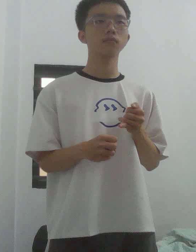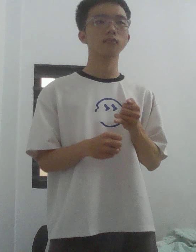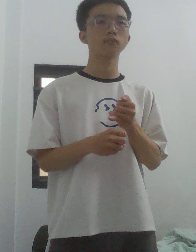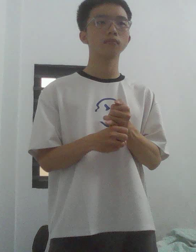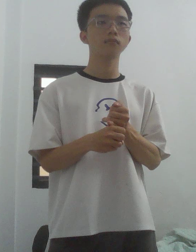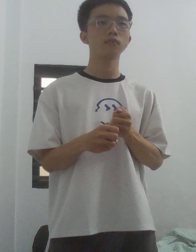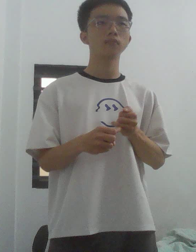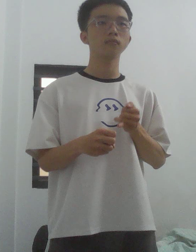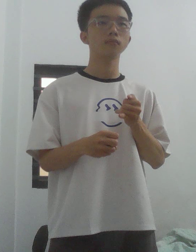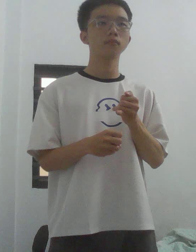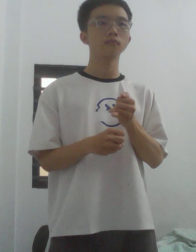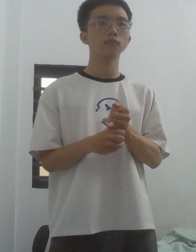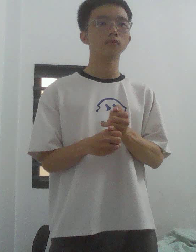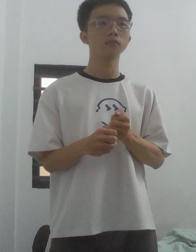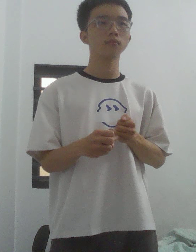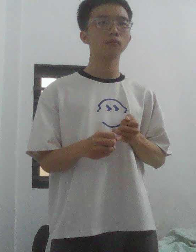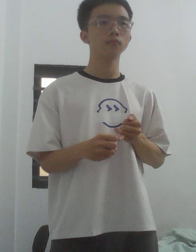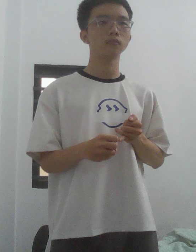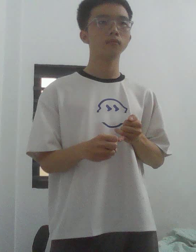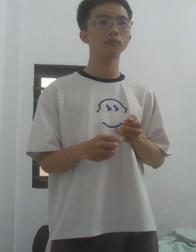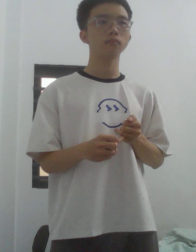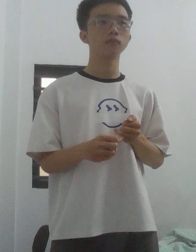cuoi nam